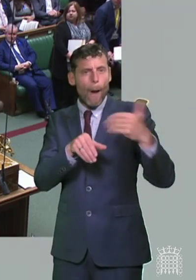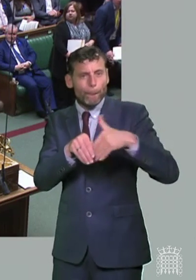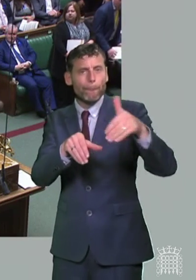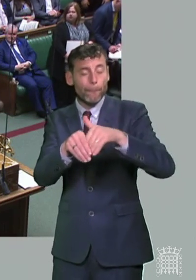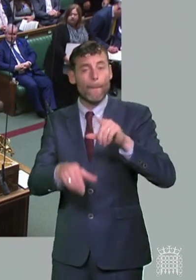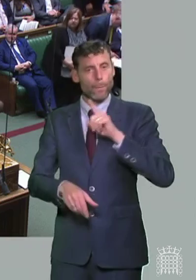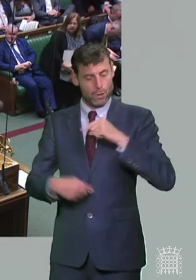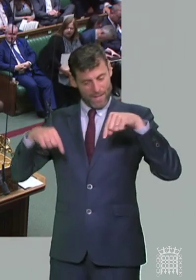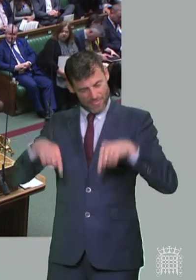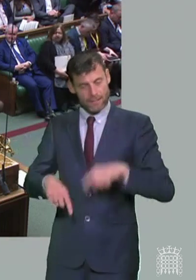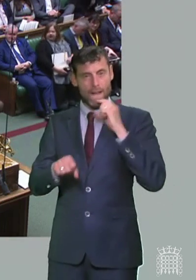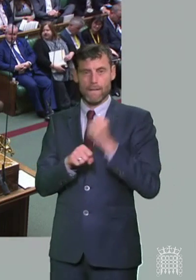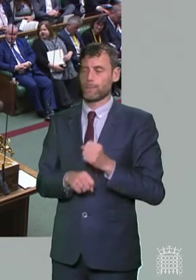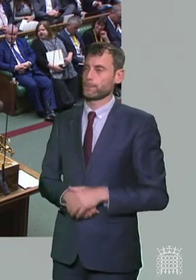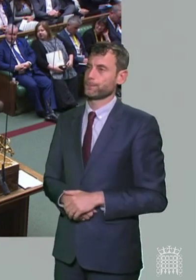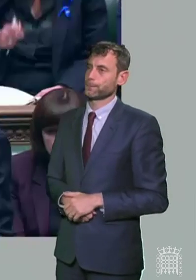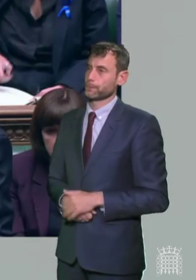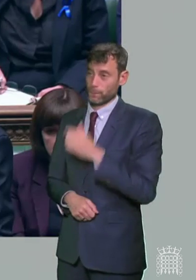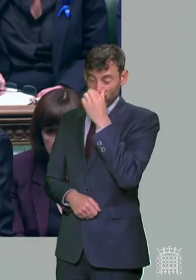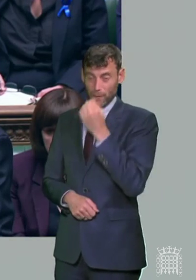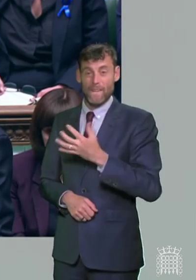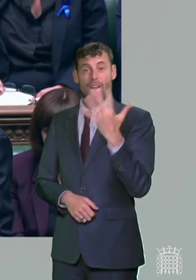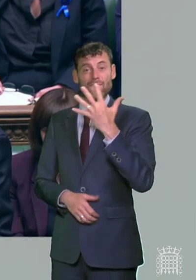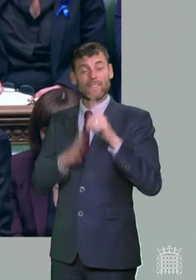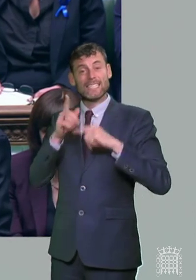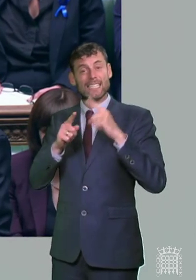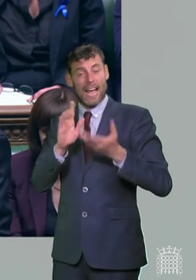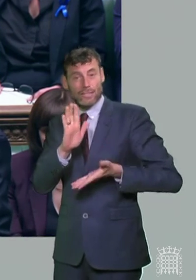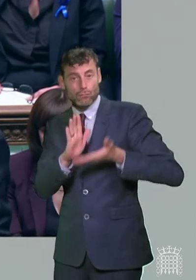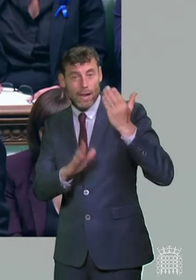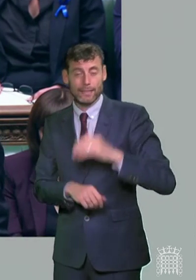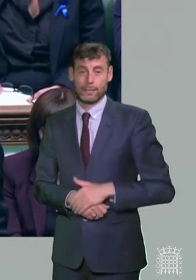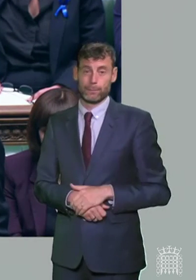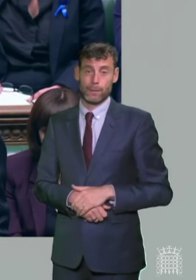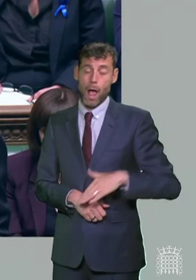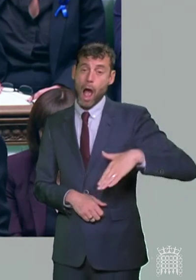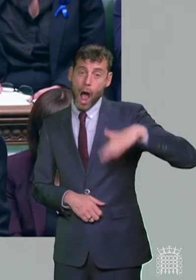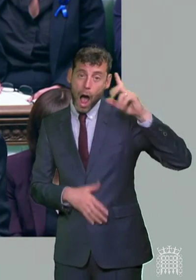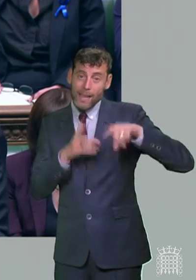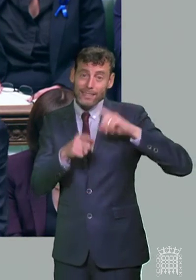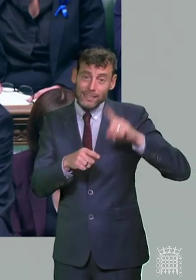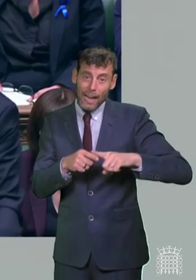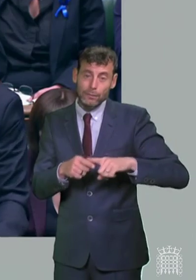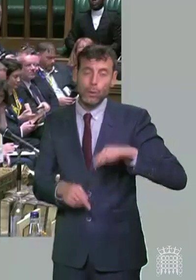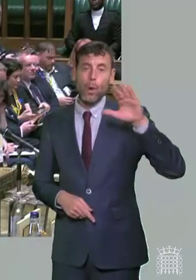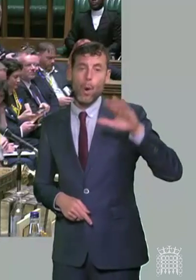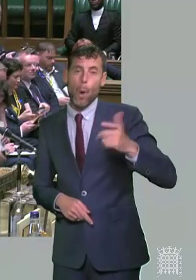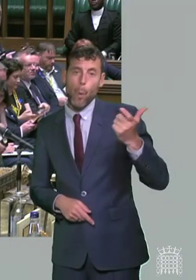Fifteen tax rises, high tax, low wages, low growth—that sums the Prime Minister’s Government up.